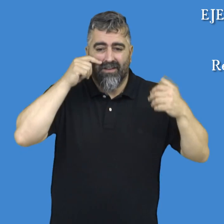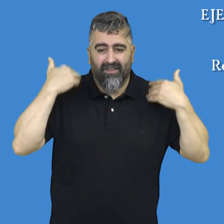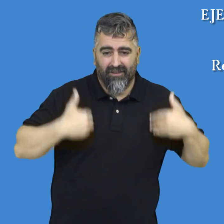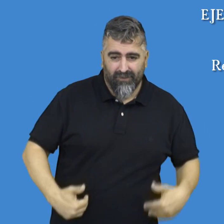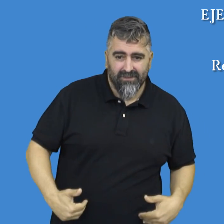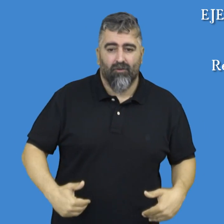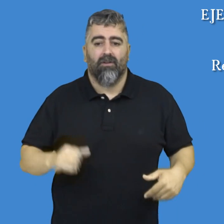cuerpo